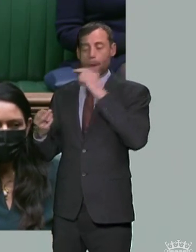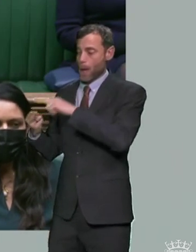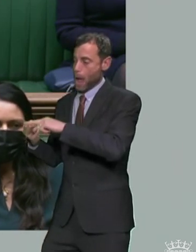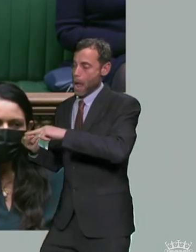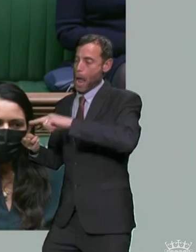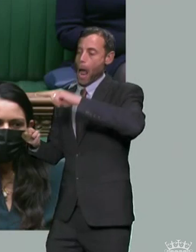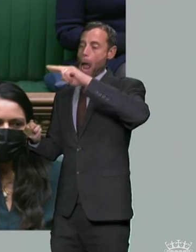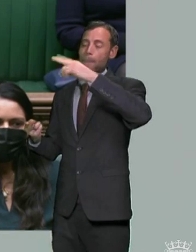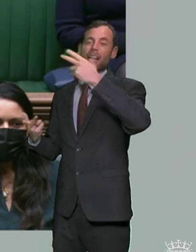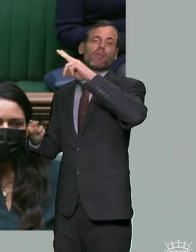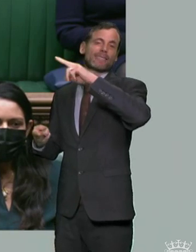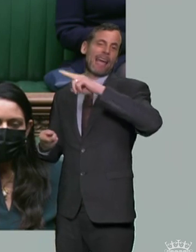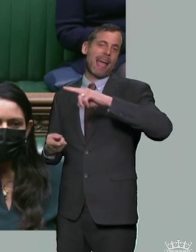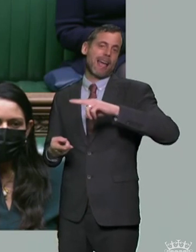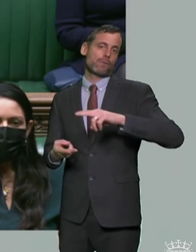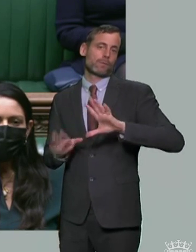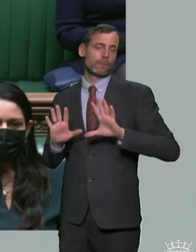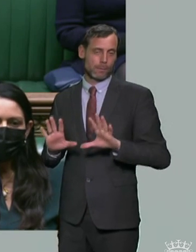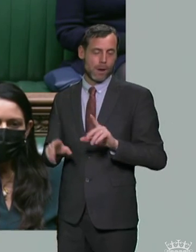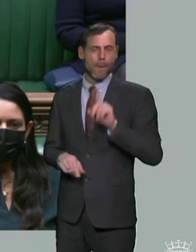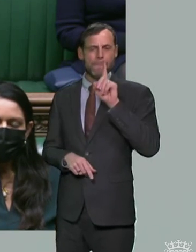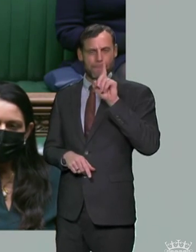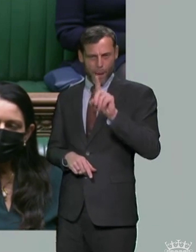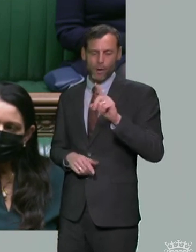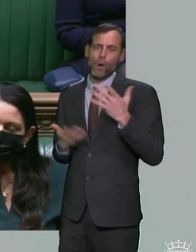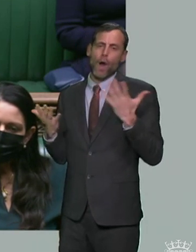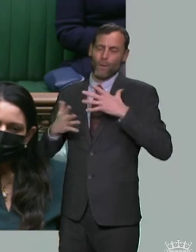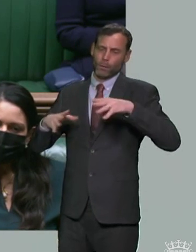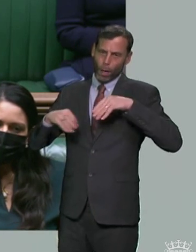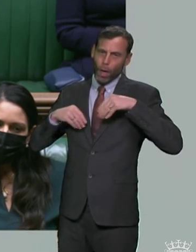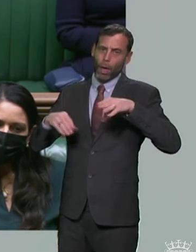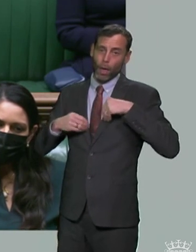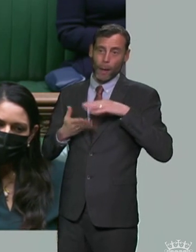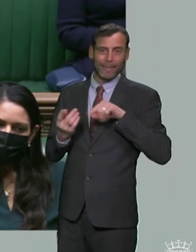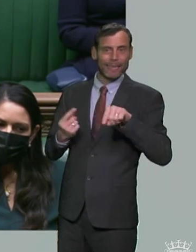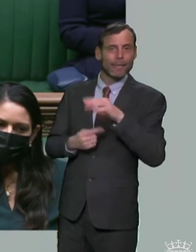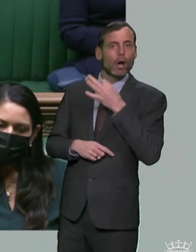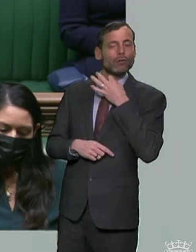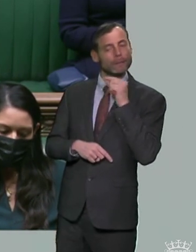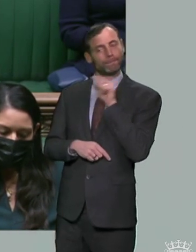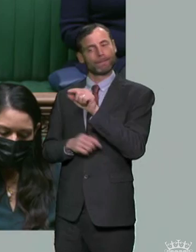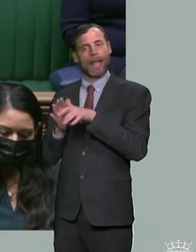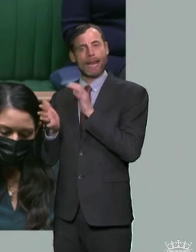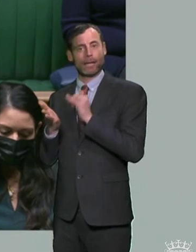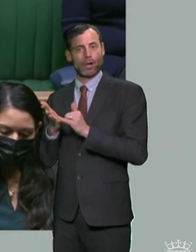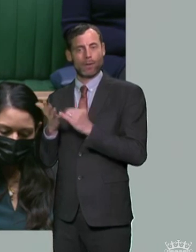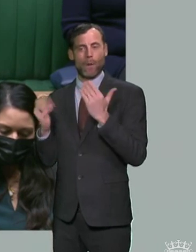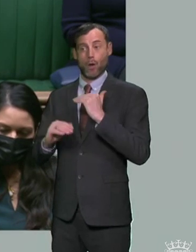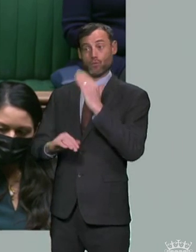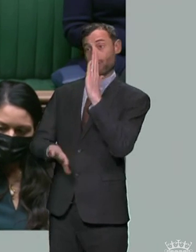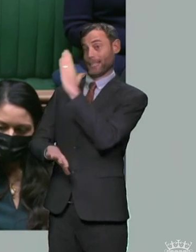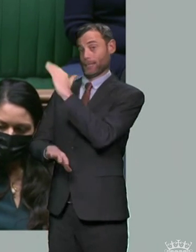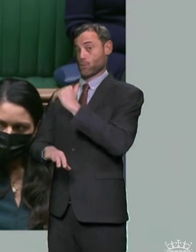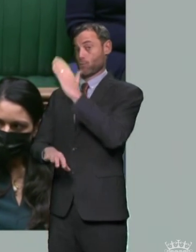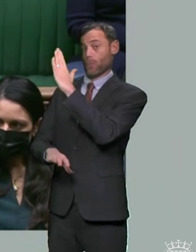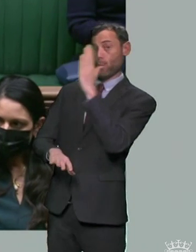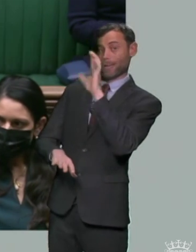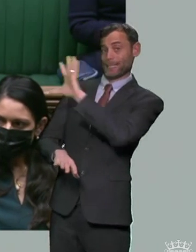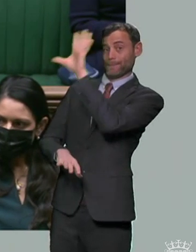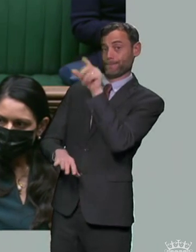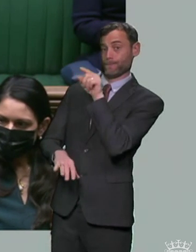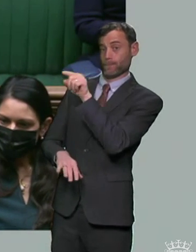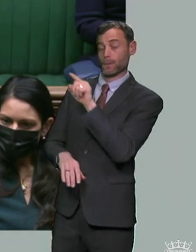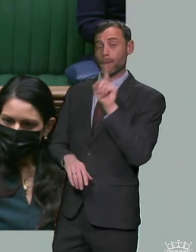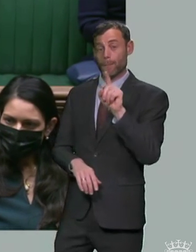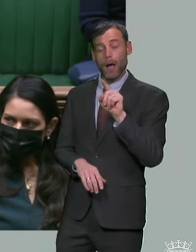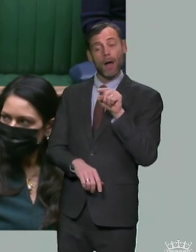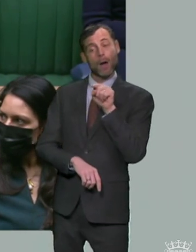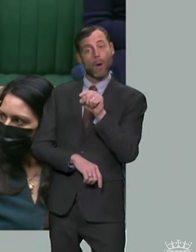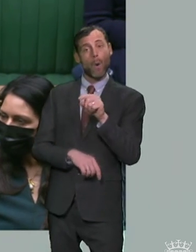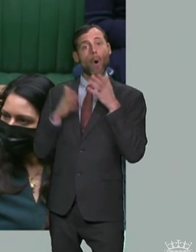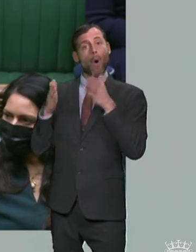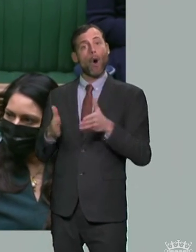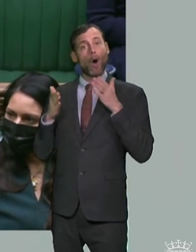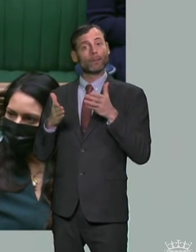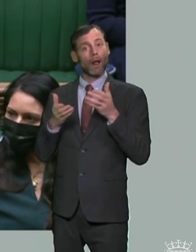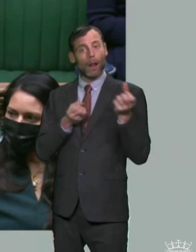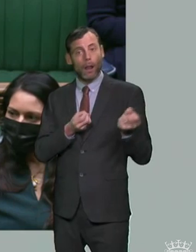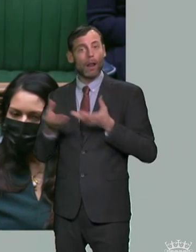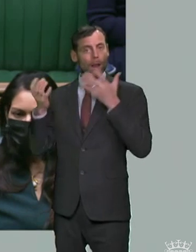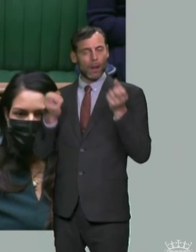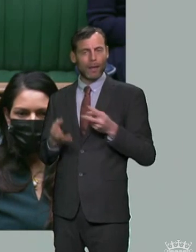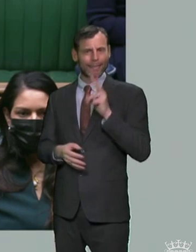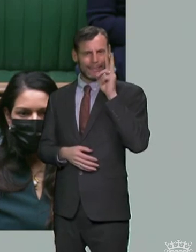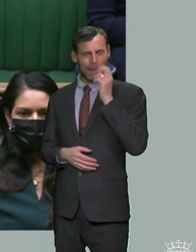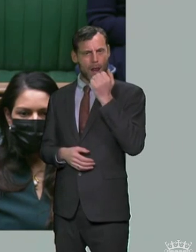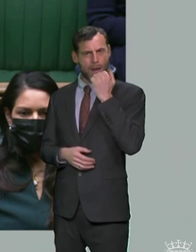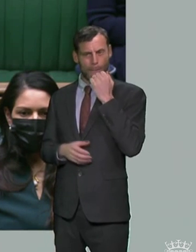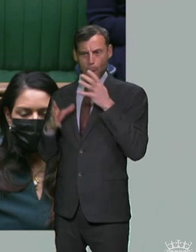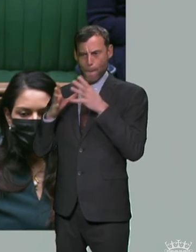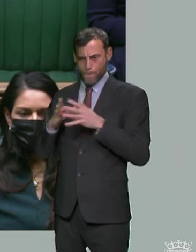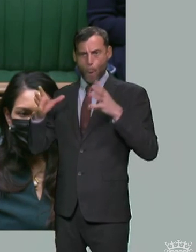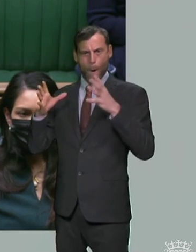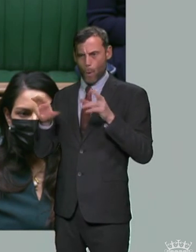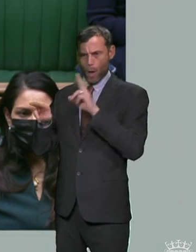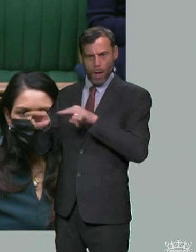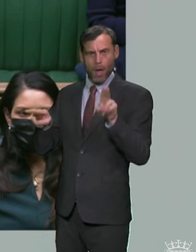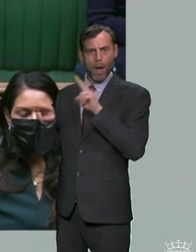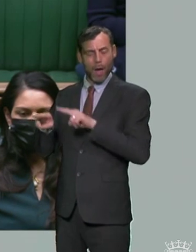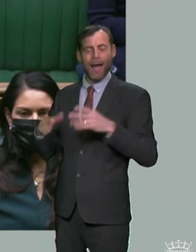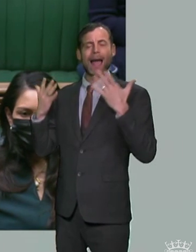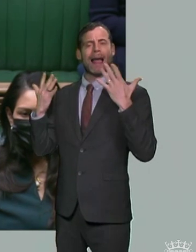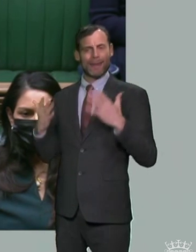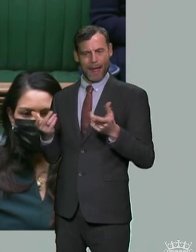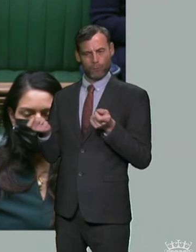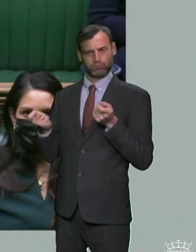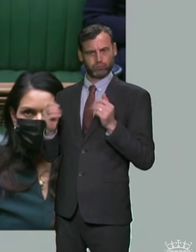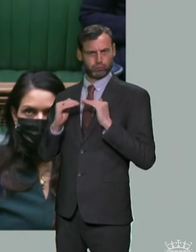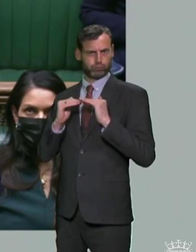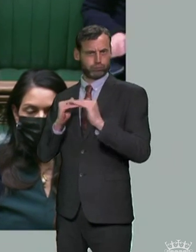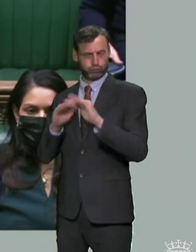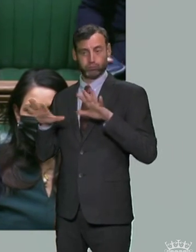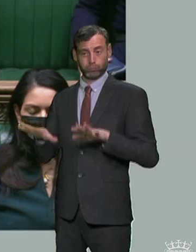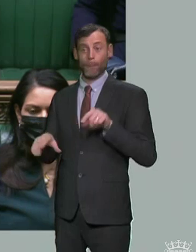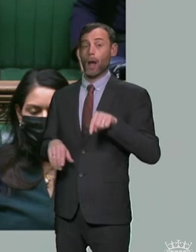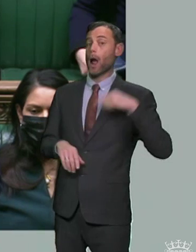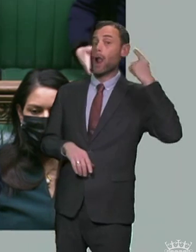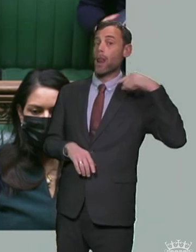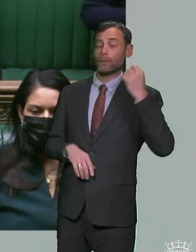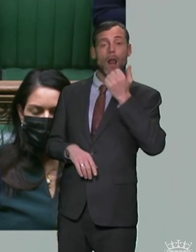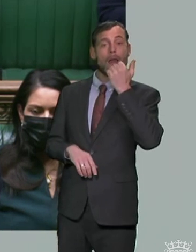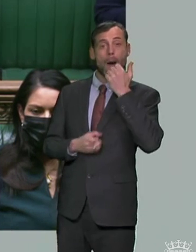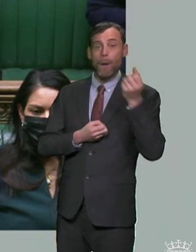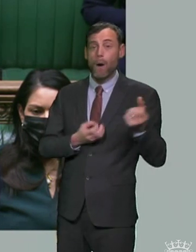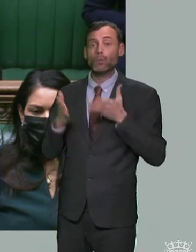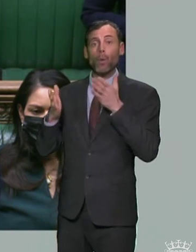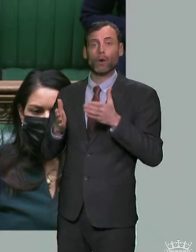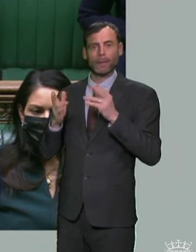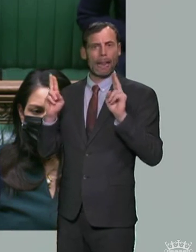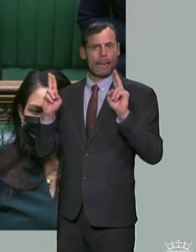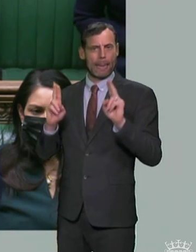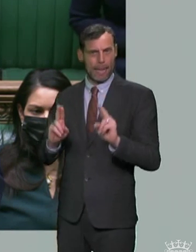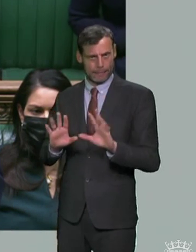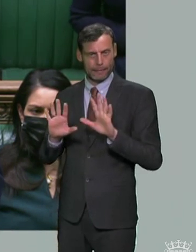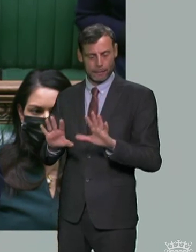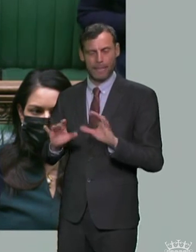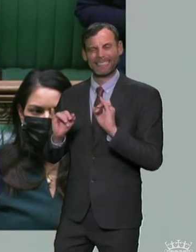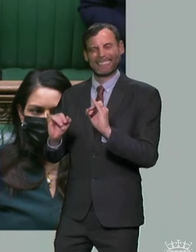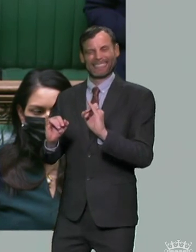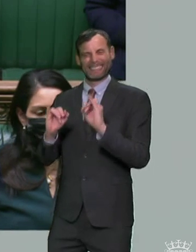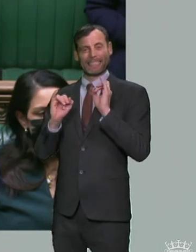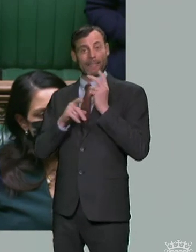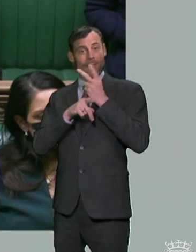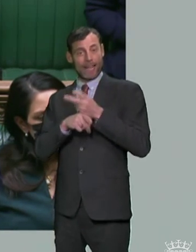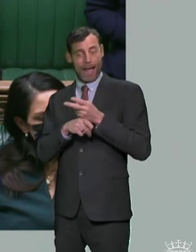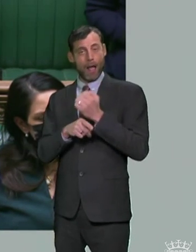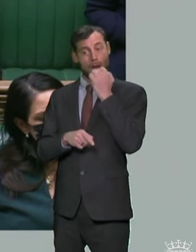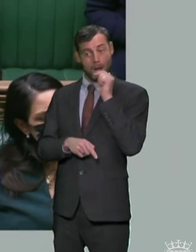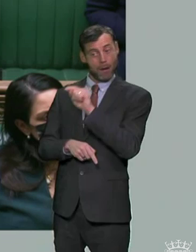There remain, of course, significant pressures on the NHS across our country, especially in the north-east and north-west, but hospital admissions, which were doubling every nine days just two weeks ago, have now stabilised, with admissions in London even falling, and the number of people in intensive care not only remains low but is actually also falling.